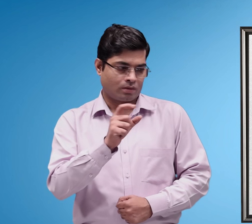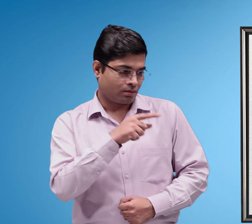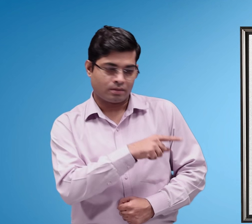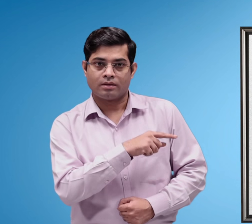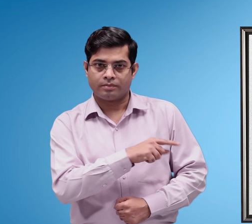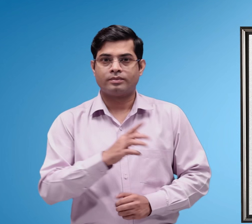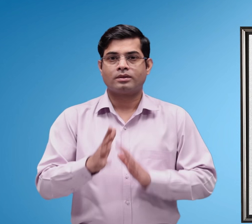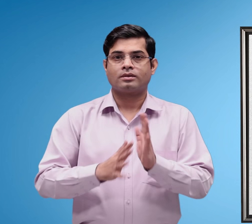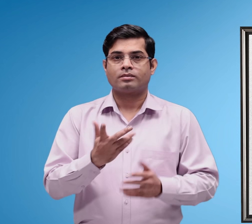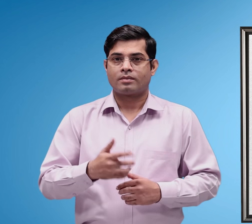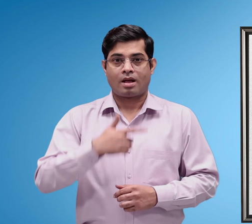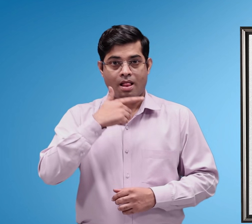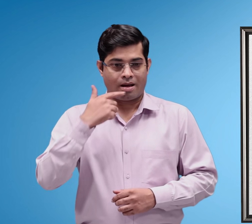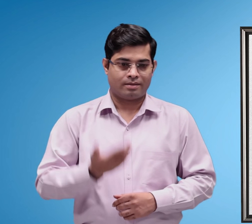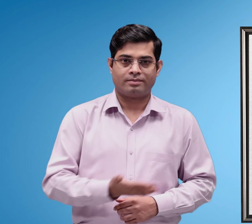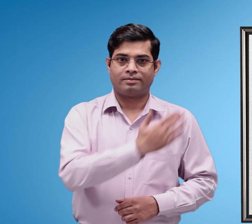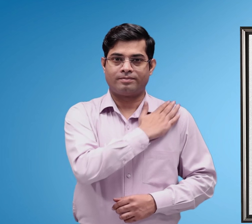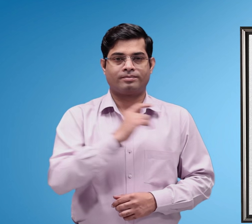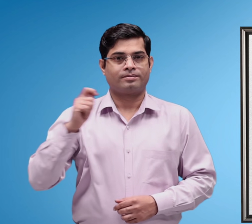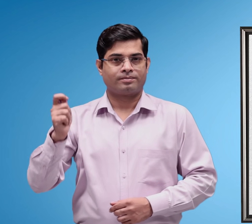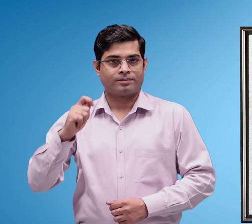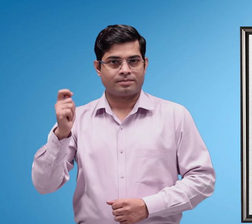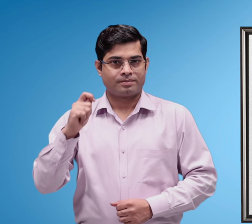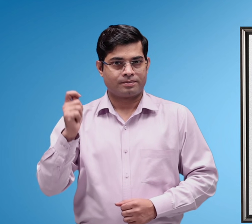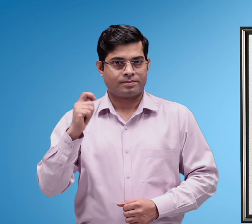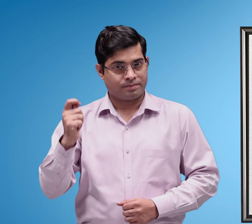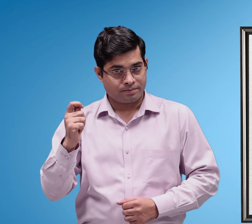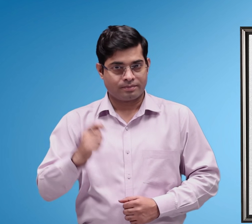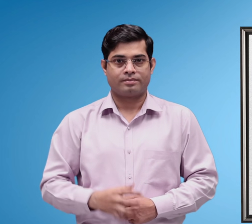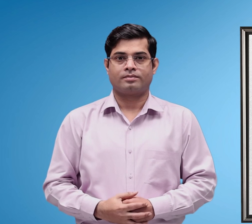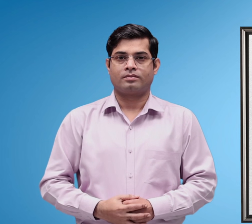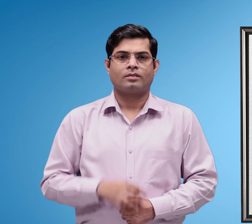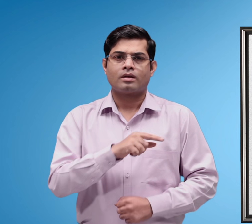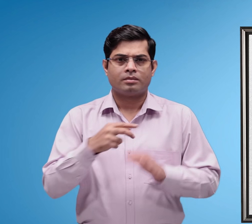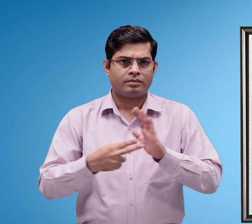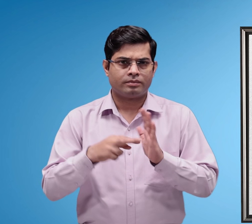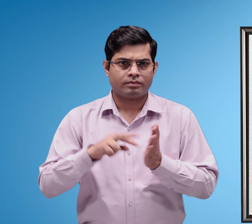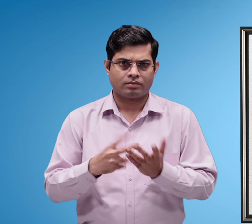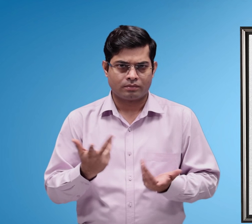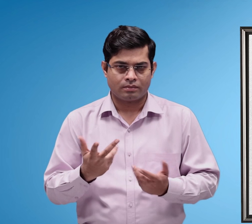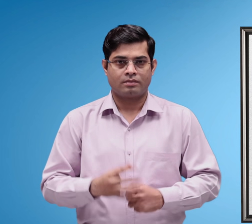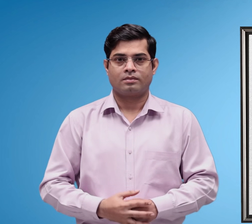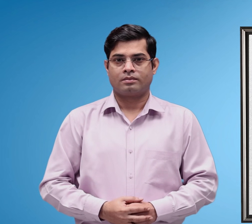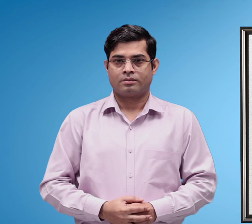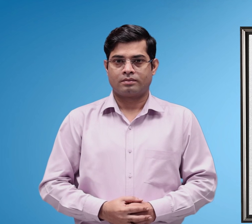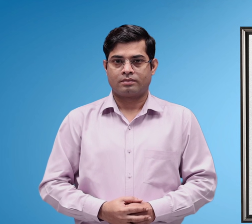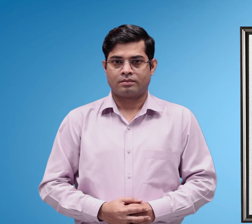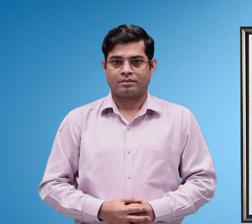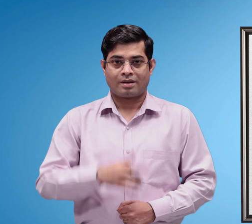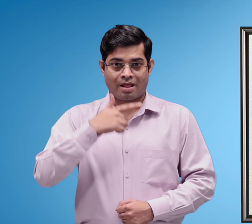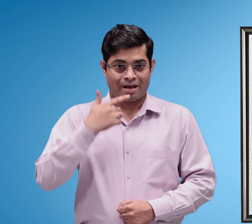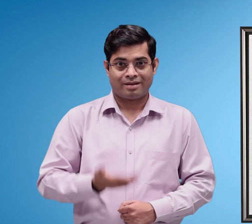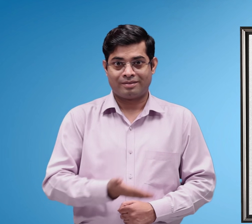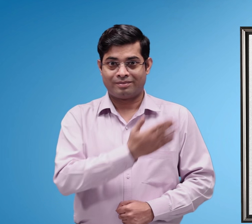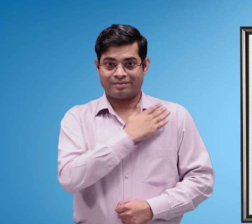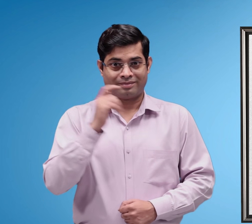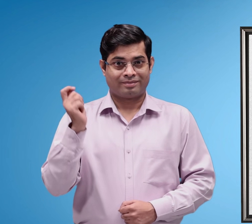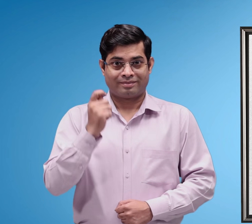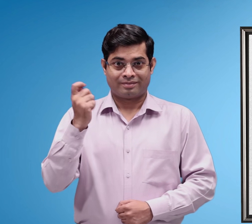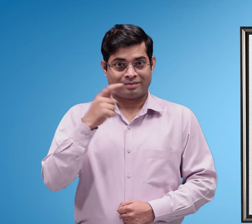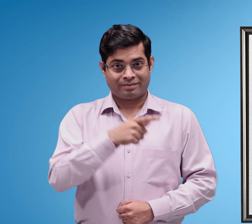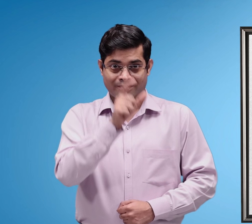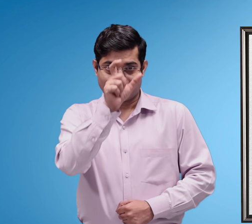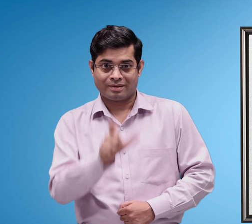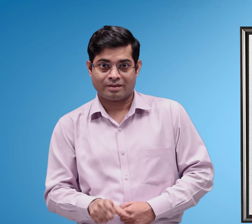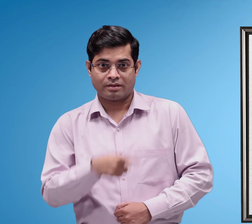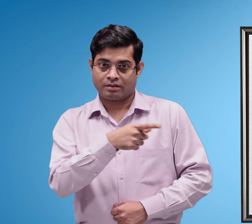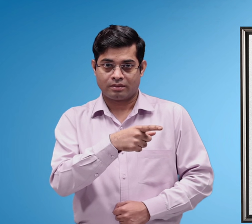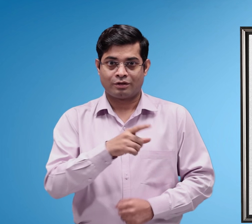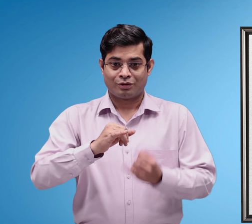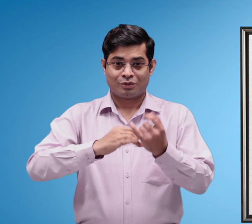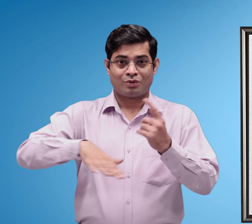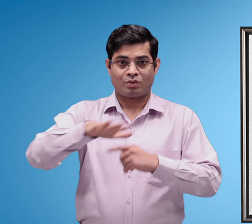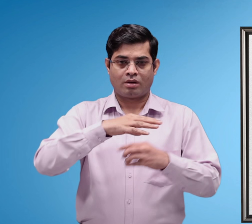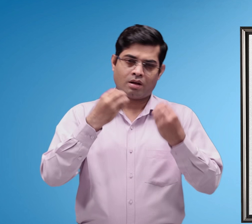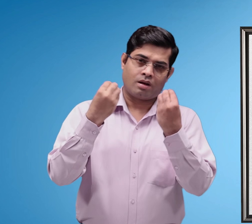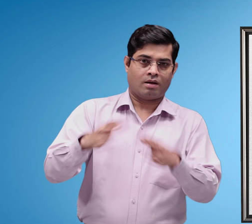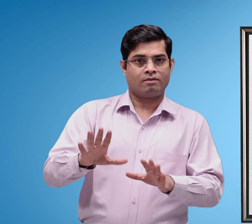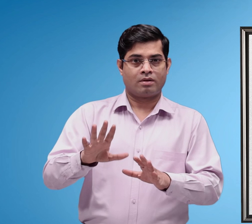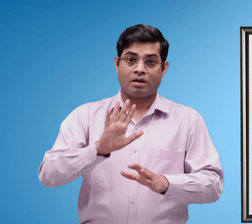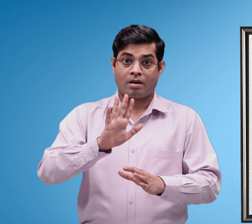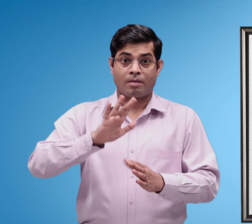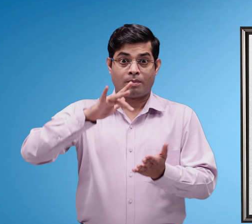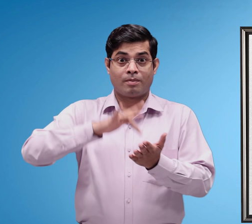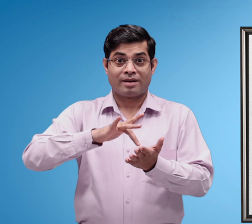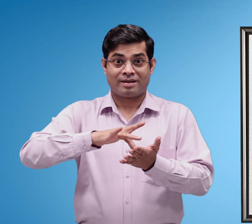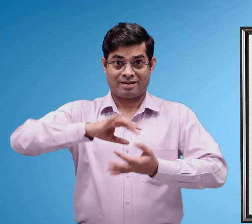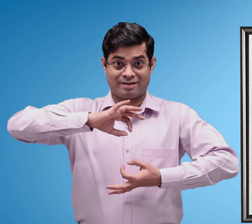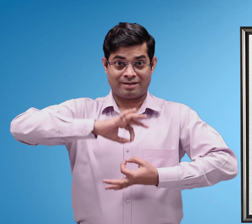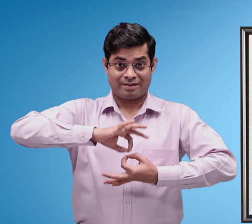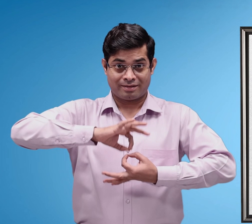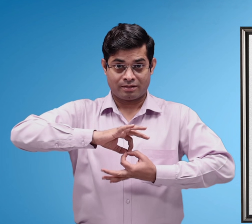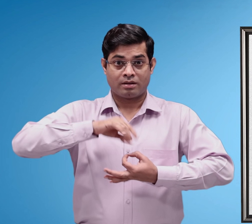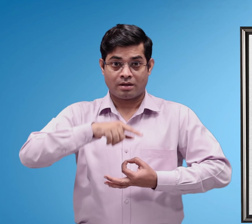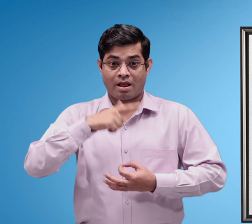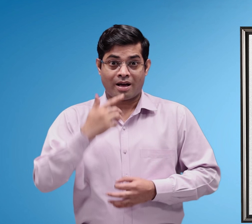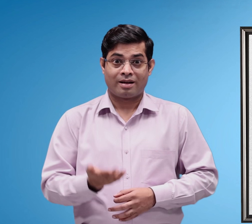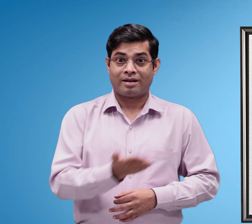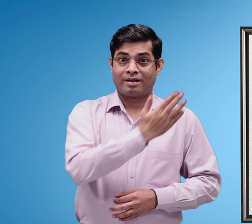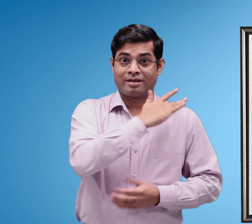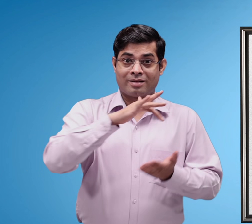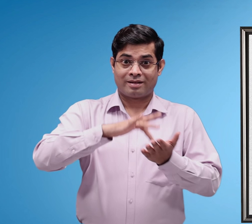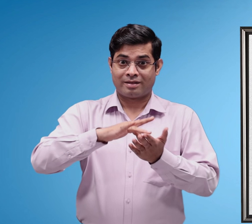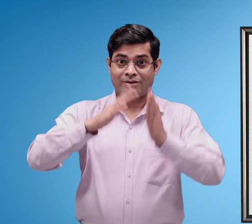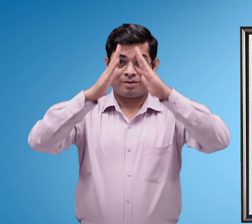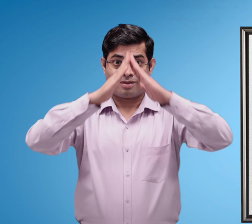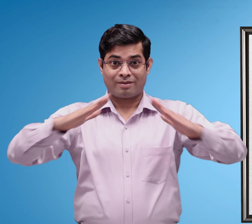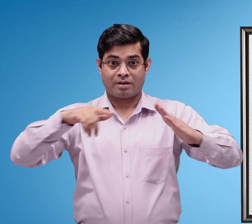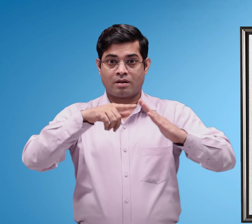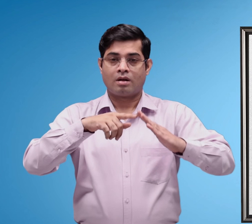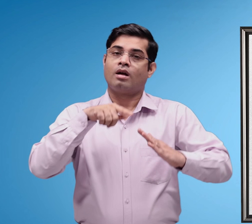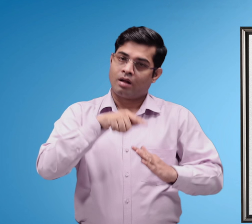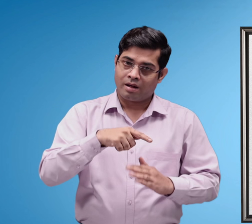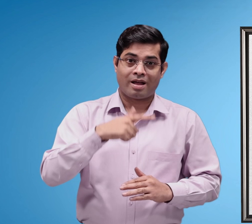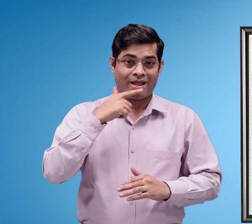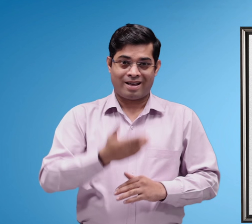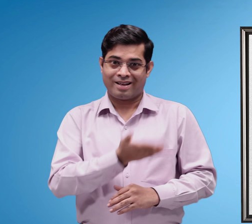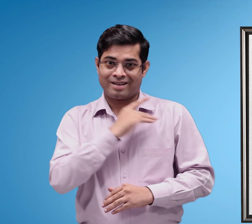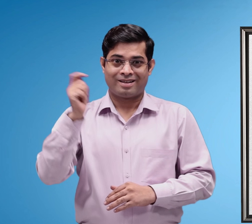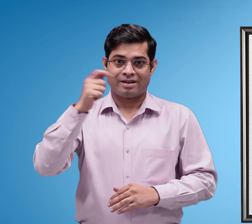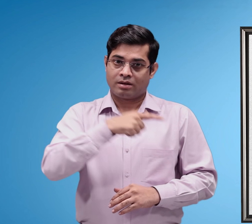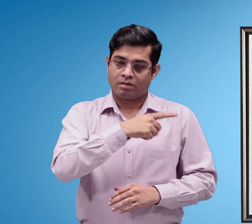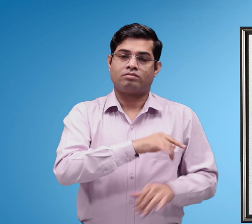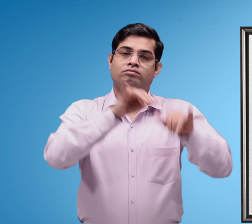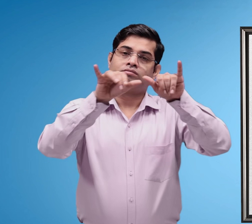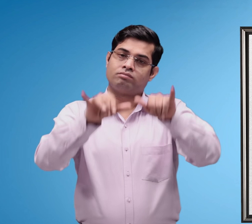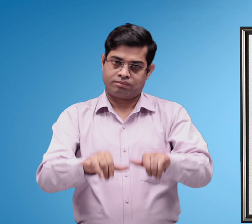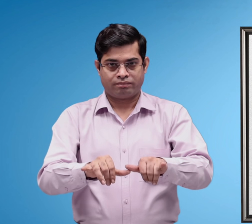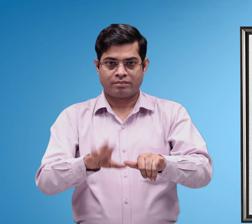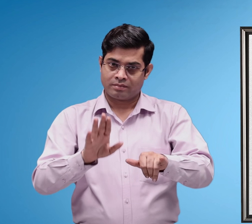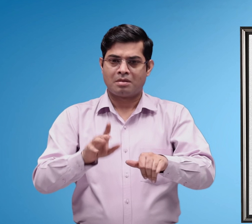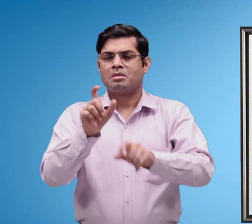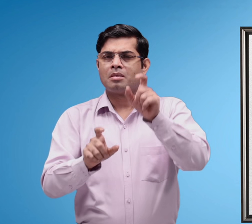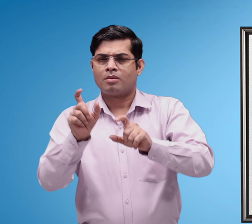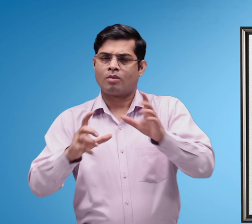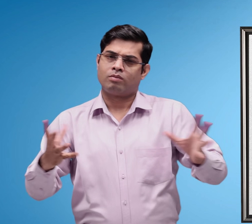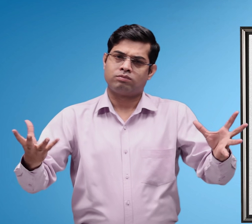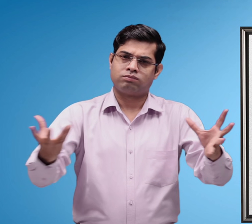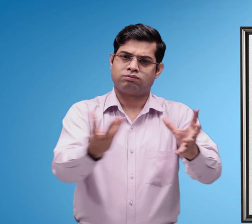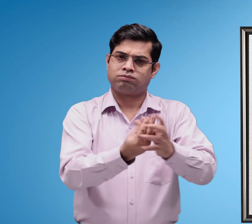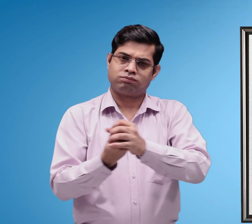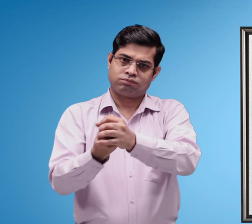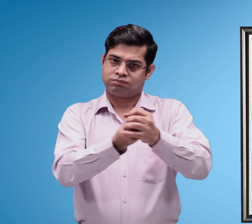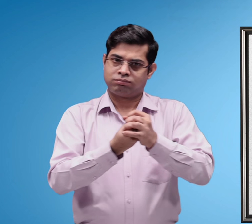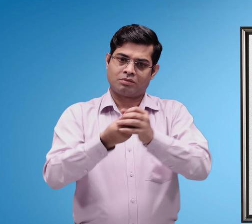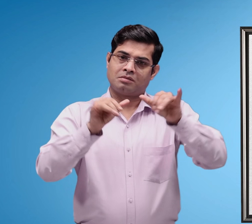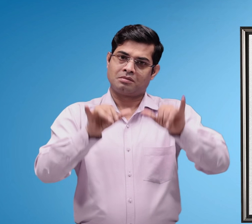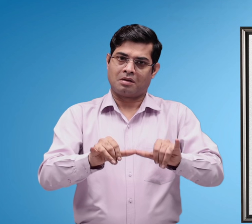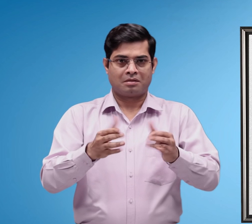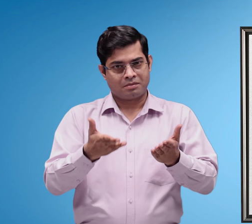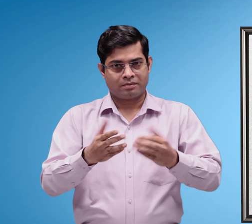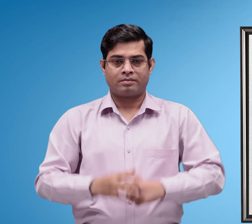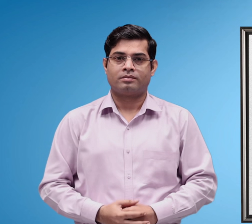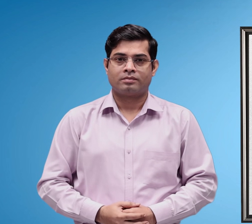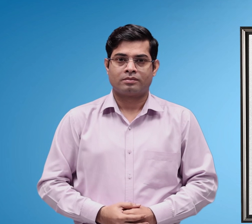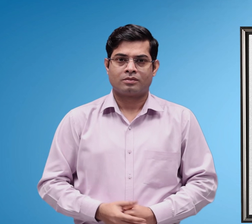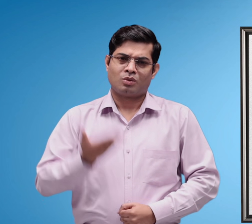monk This sign means monk. A monk is a person who leaves society and lives in a monastery with other members of a religious group.